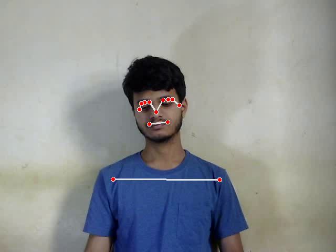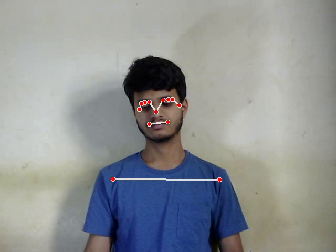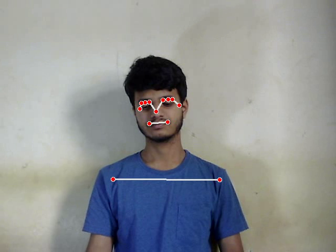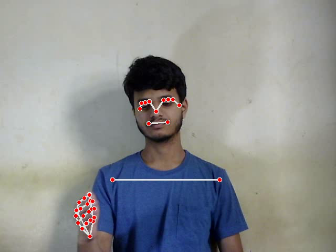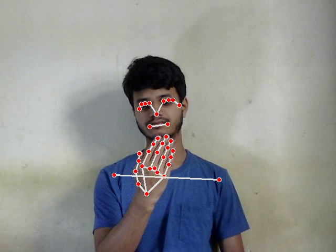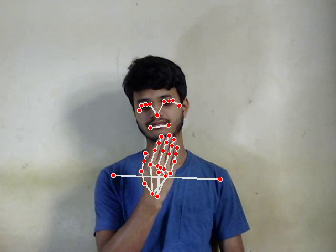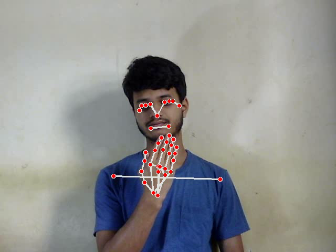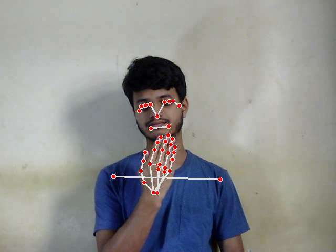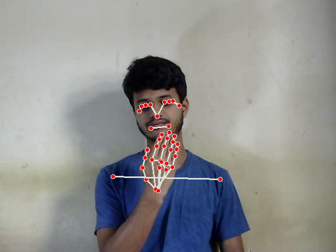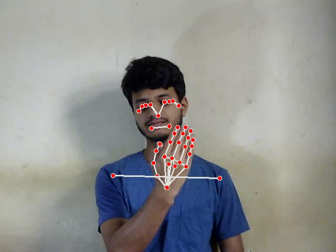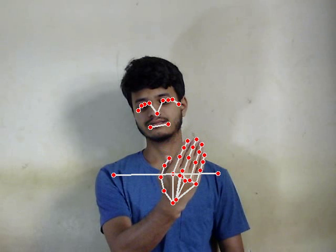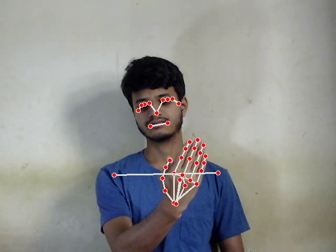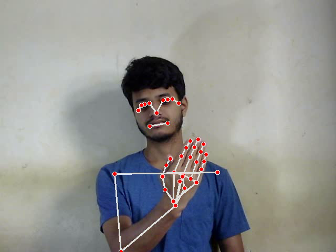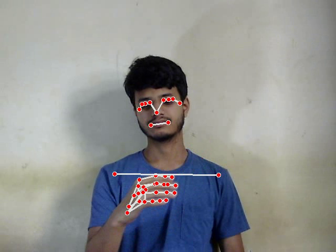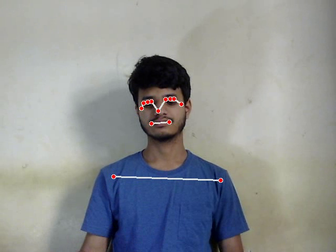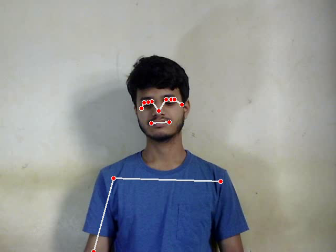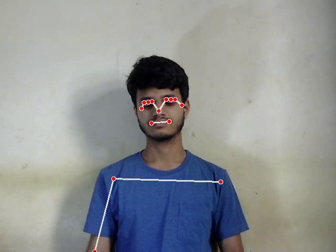thank you